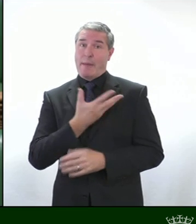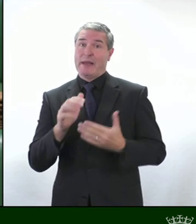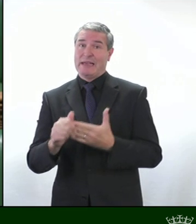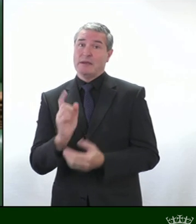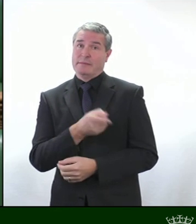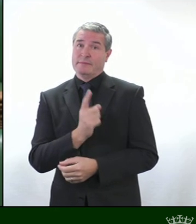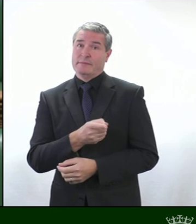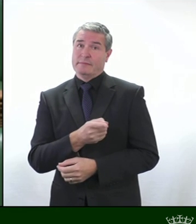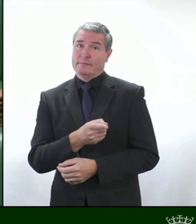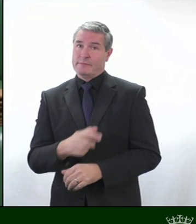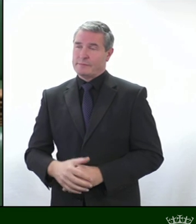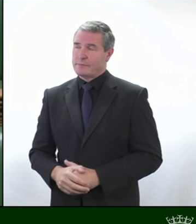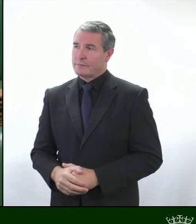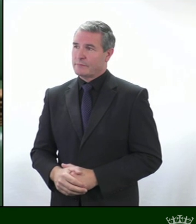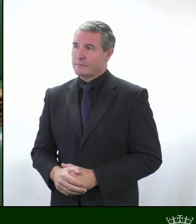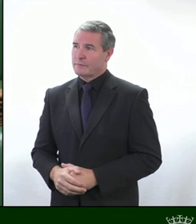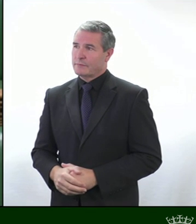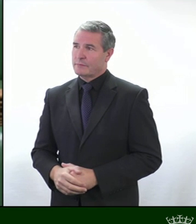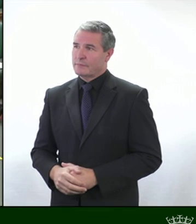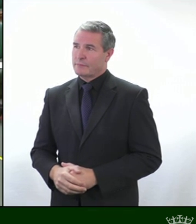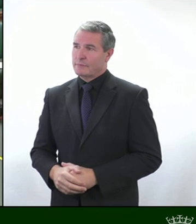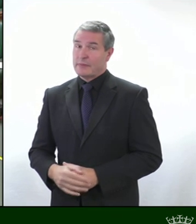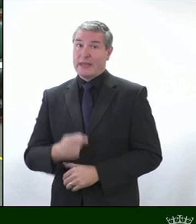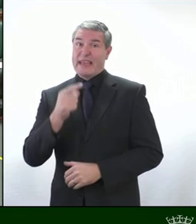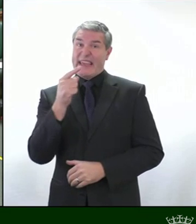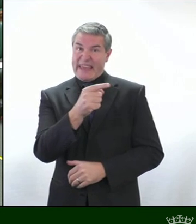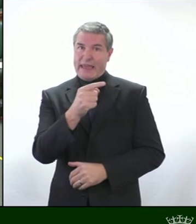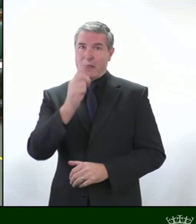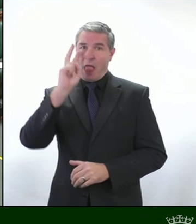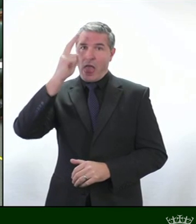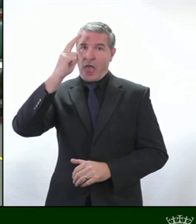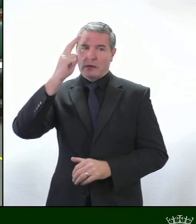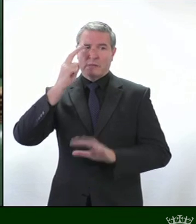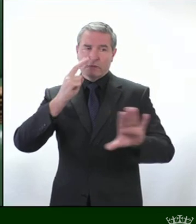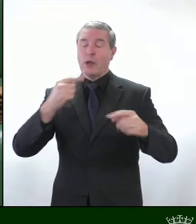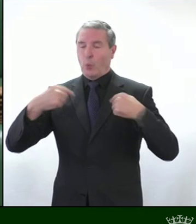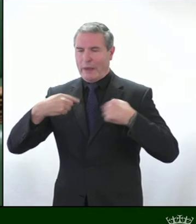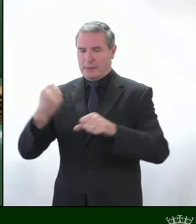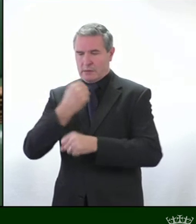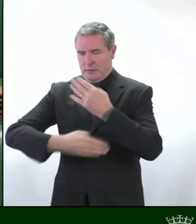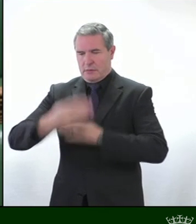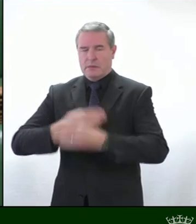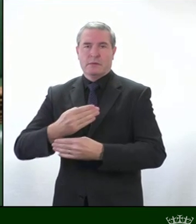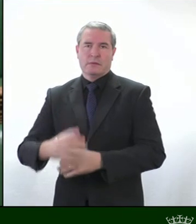and learned Gentleman. He dithers; we get on with the job.